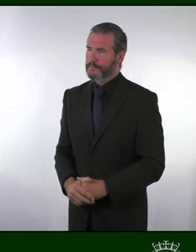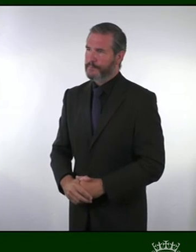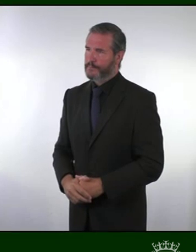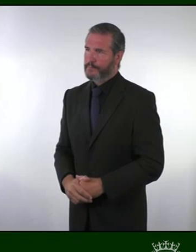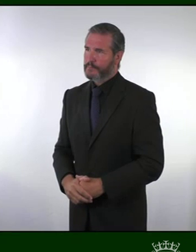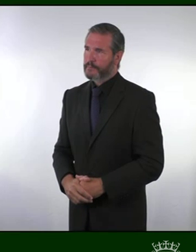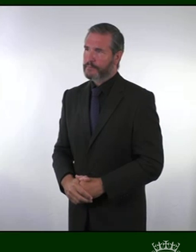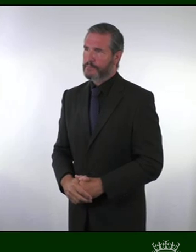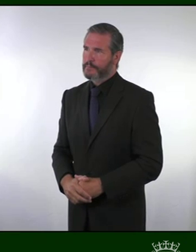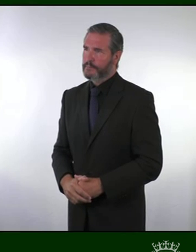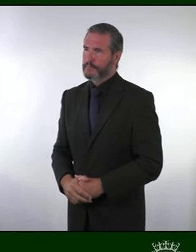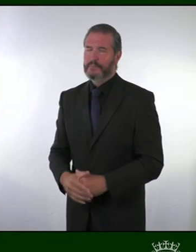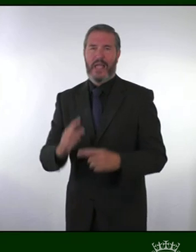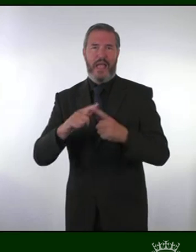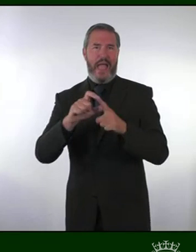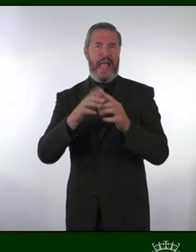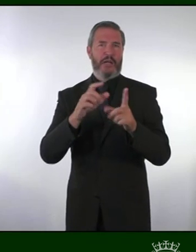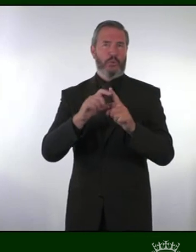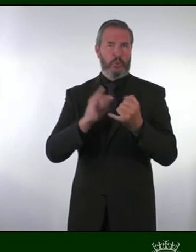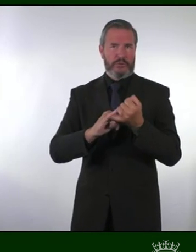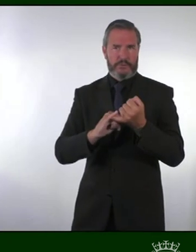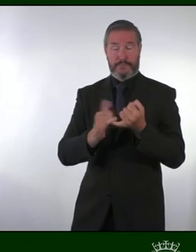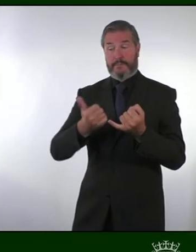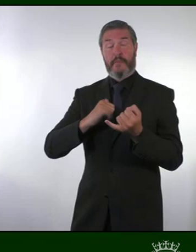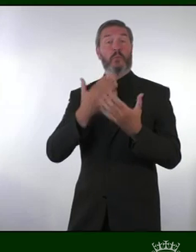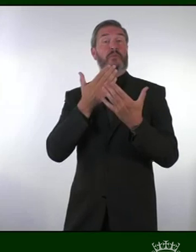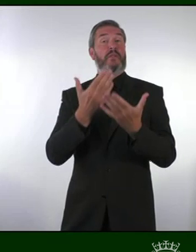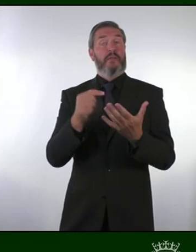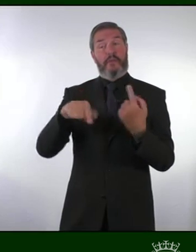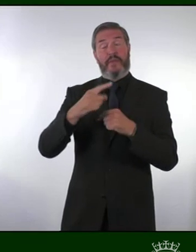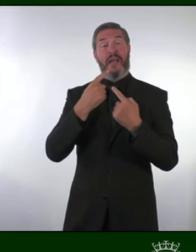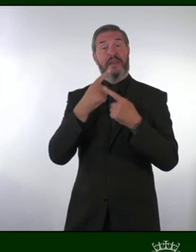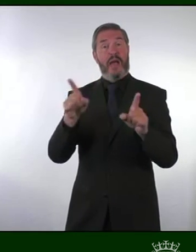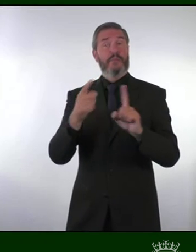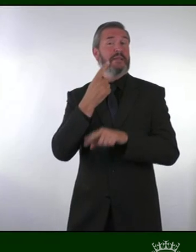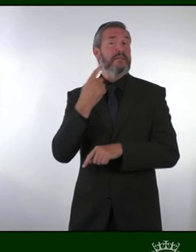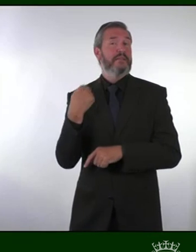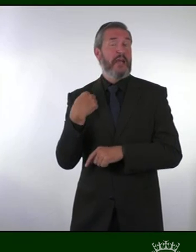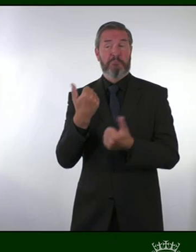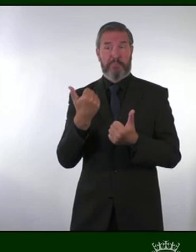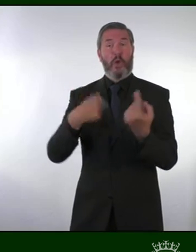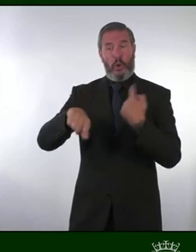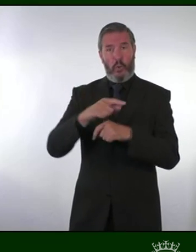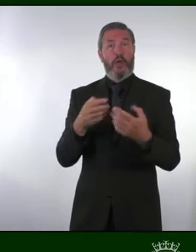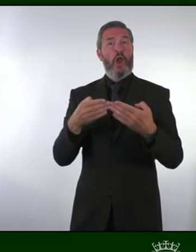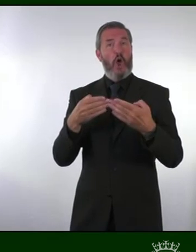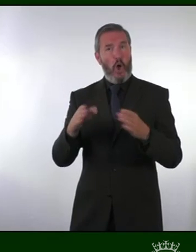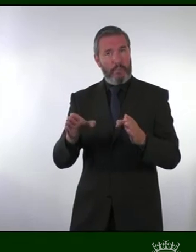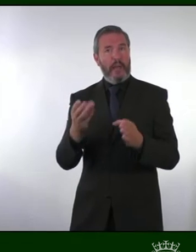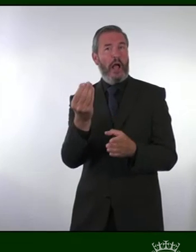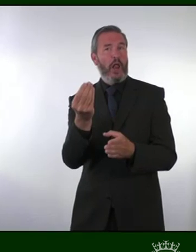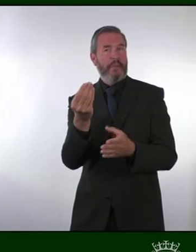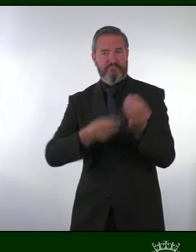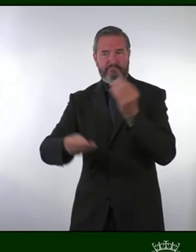RuthEdwardsMay I welcome my right honourable Friend’s announcement yesterday that we can start to reopen our economy?